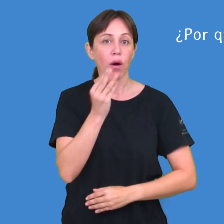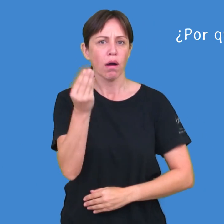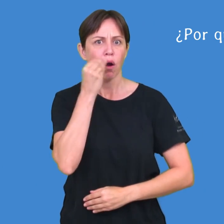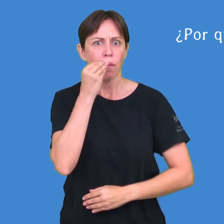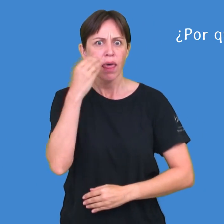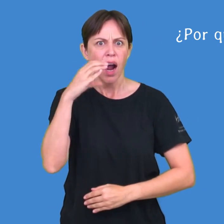comer